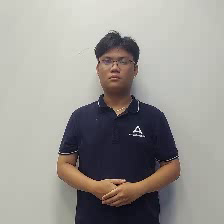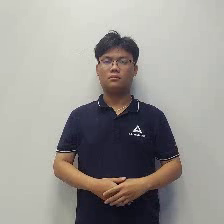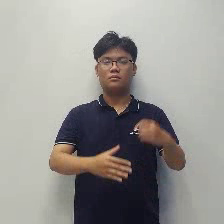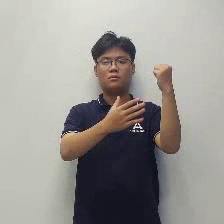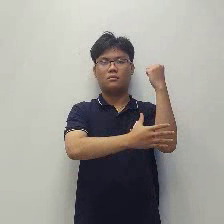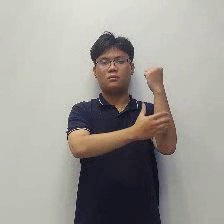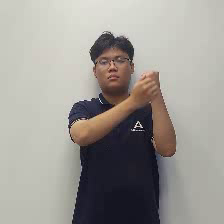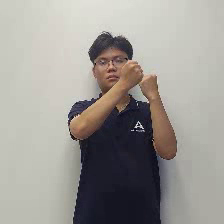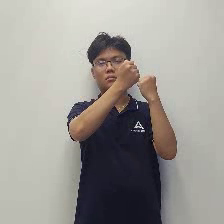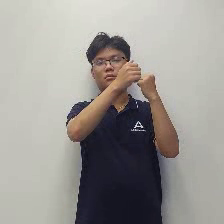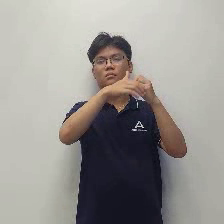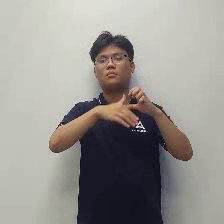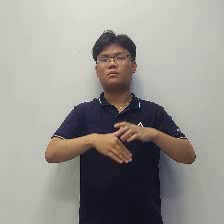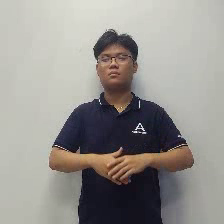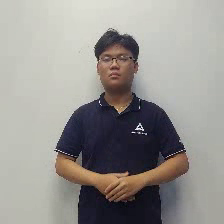Cứu